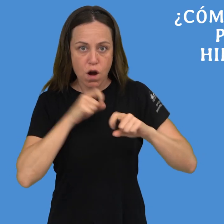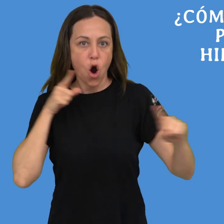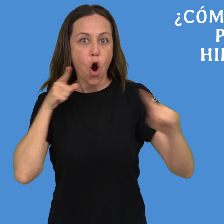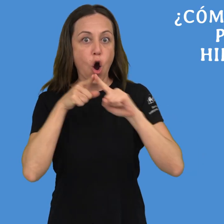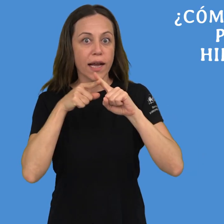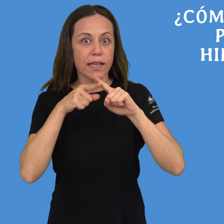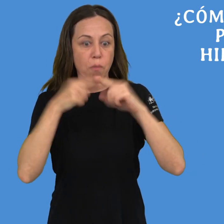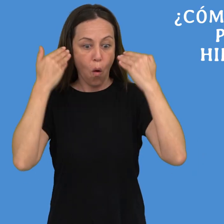objetivo